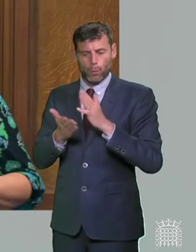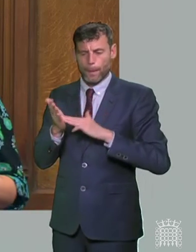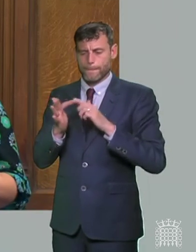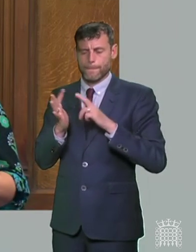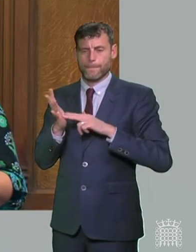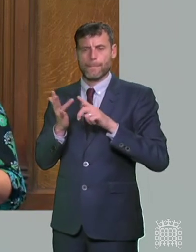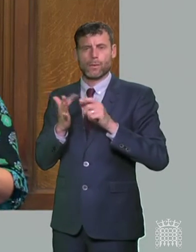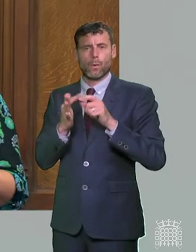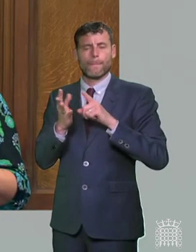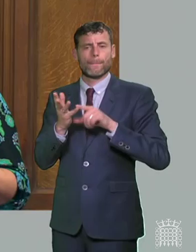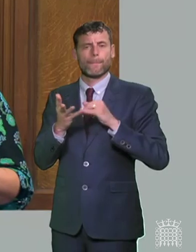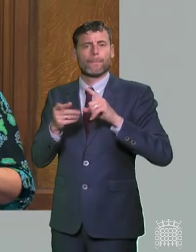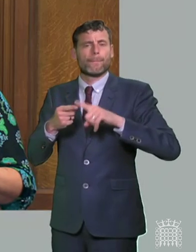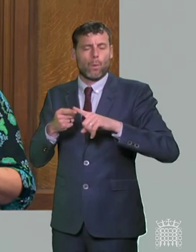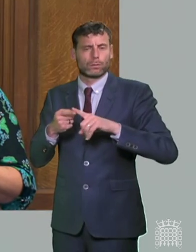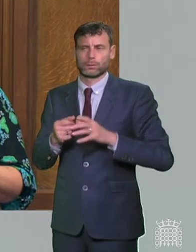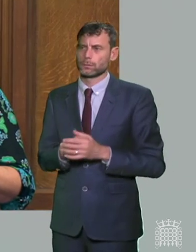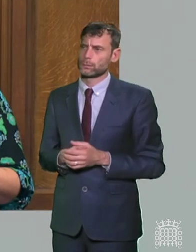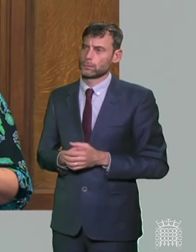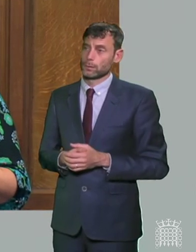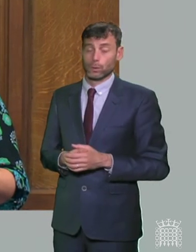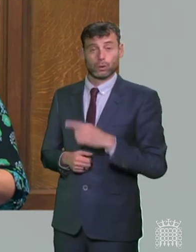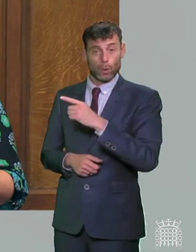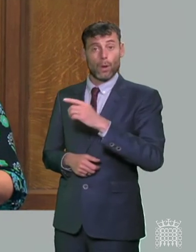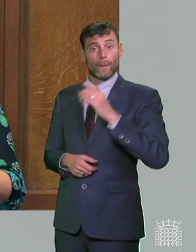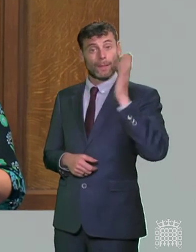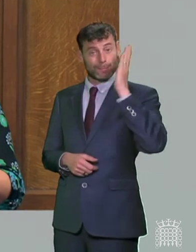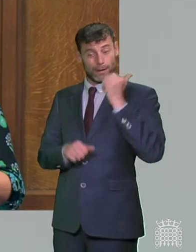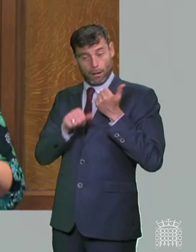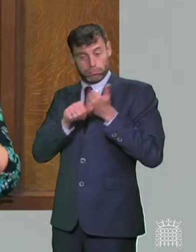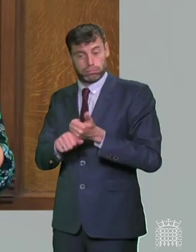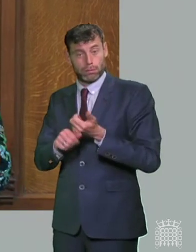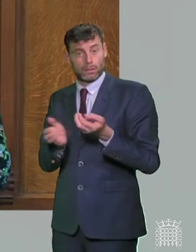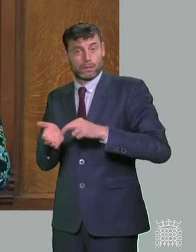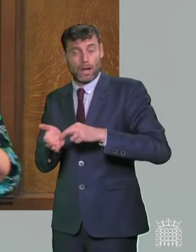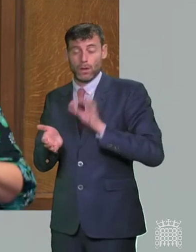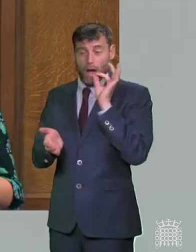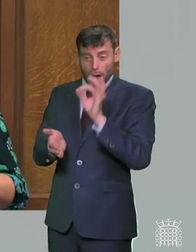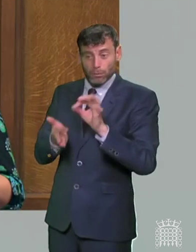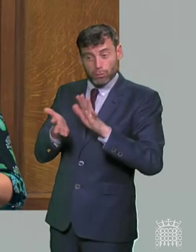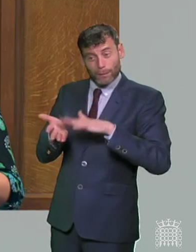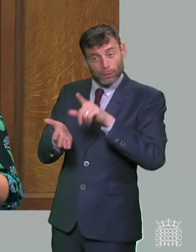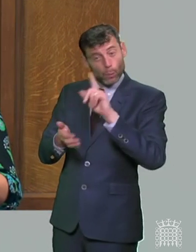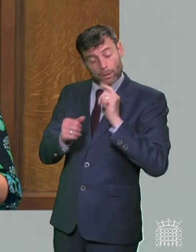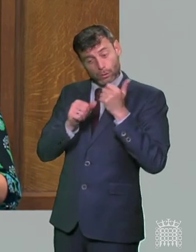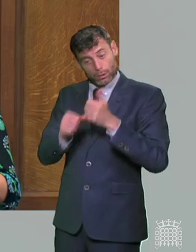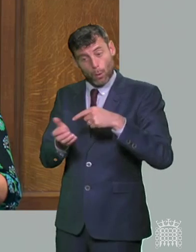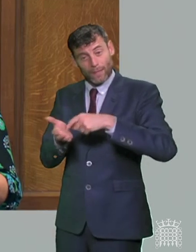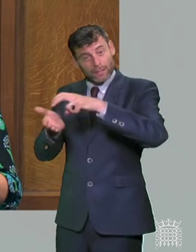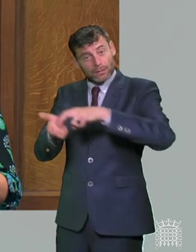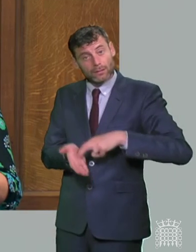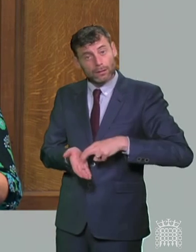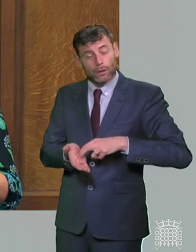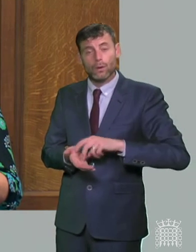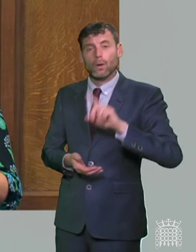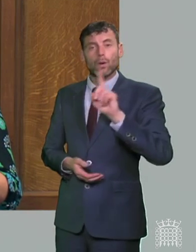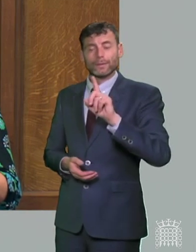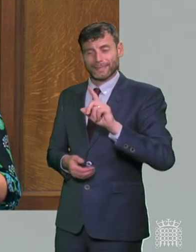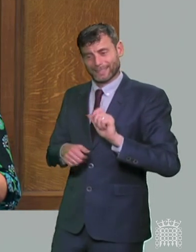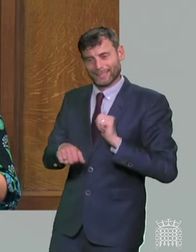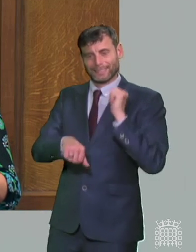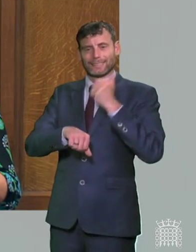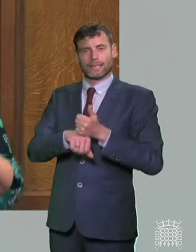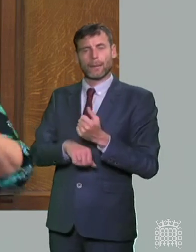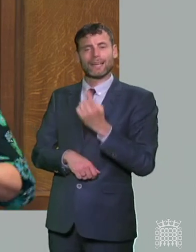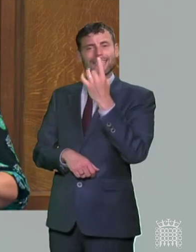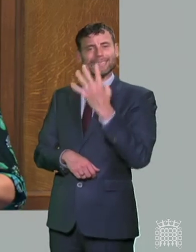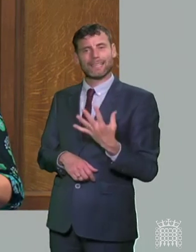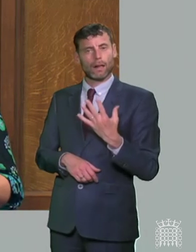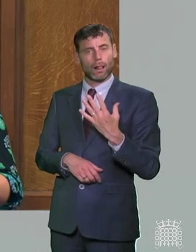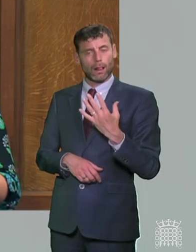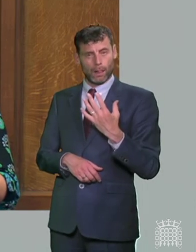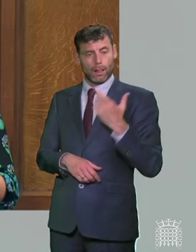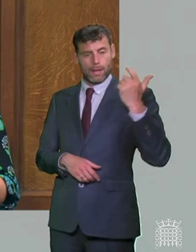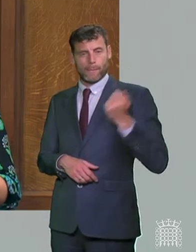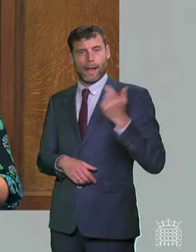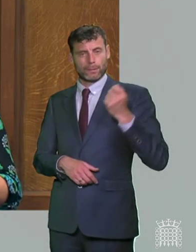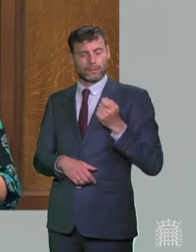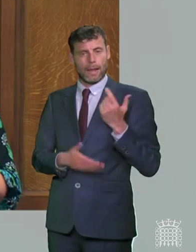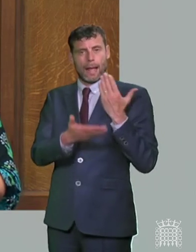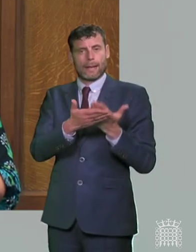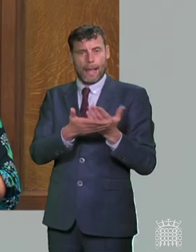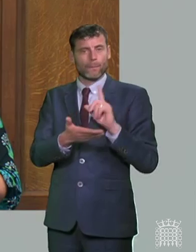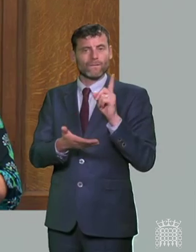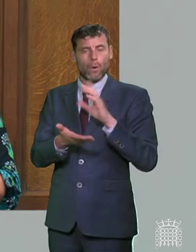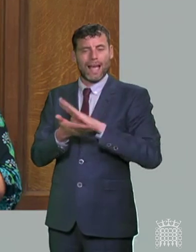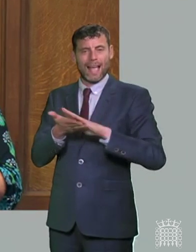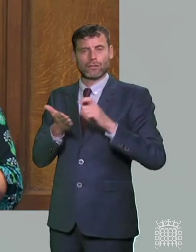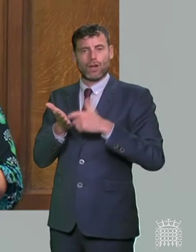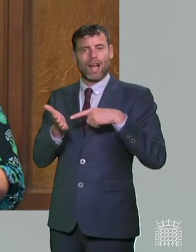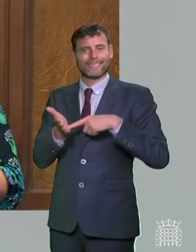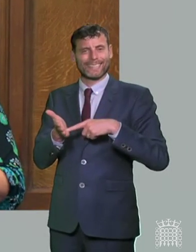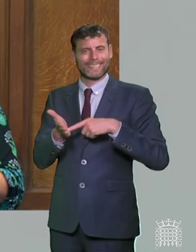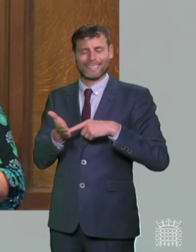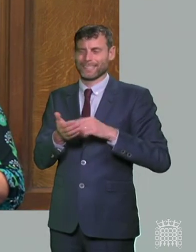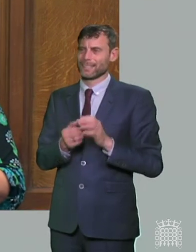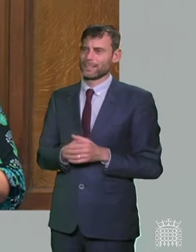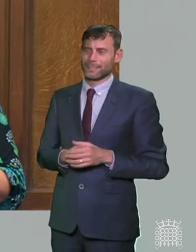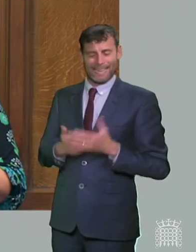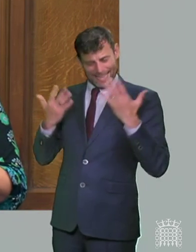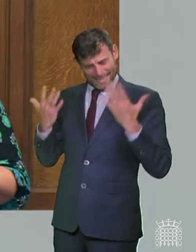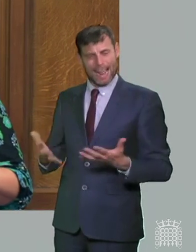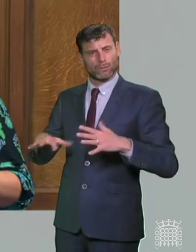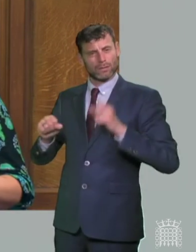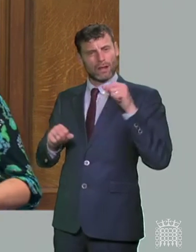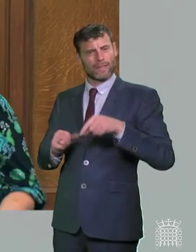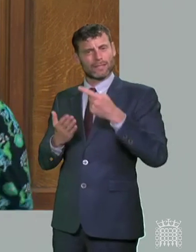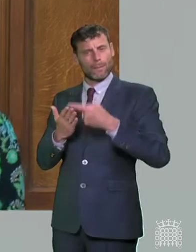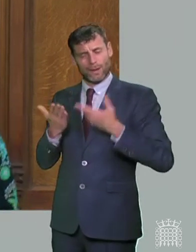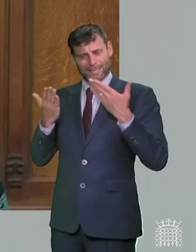Will the Prime Minister follow that example and ensure that women in England have better access to treatment by introducing a single annual payment for hormone replacement therapy now, rather than making them wait until April 2023, a full 18 months after the payment was first promised?